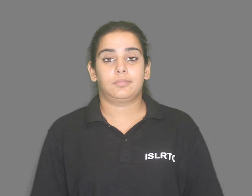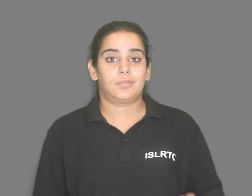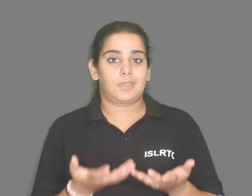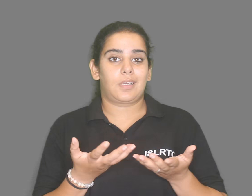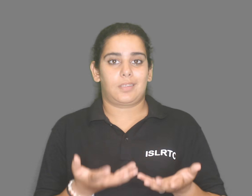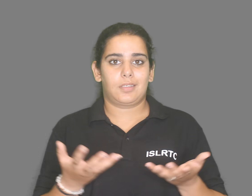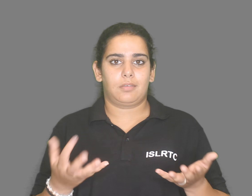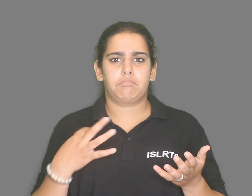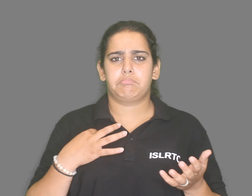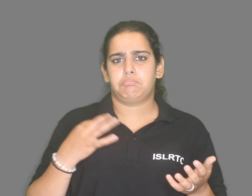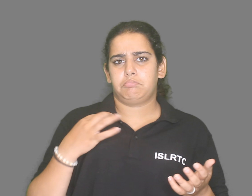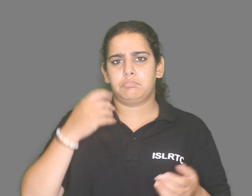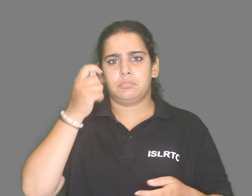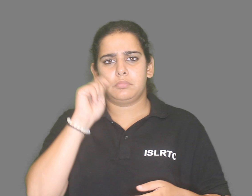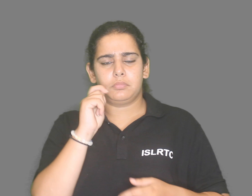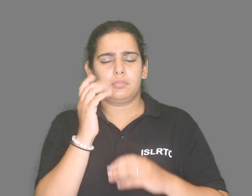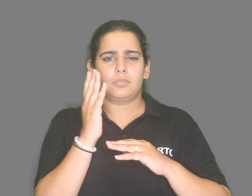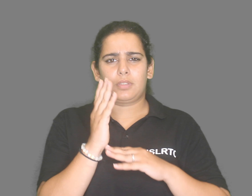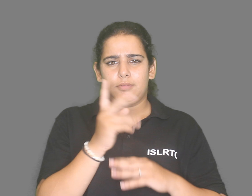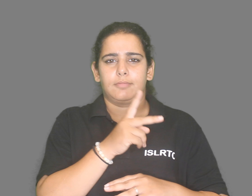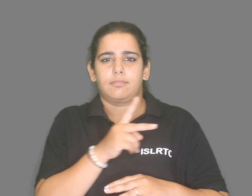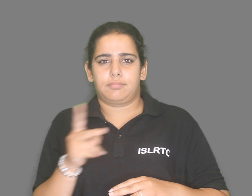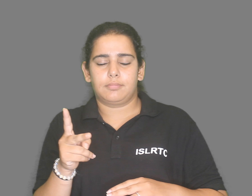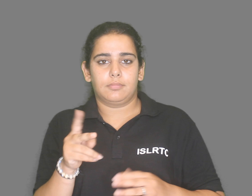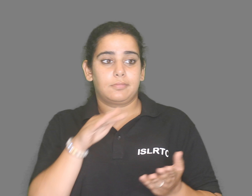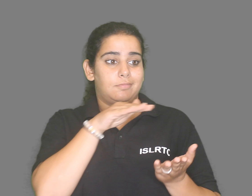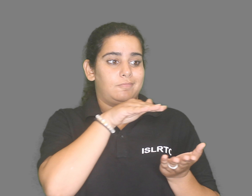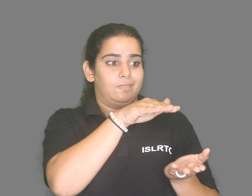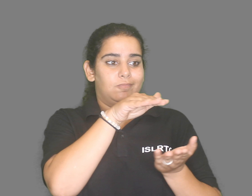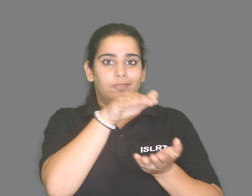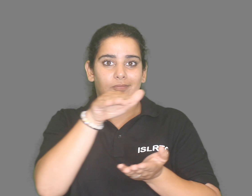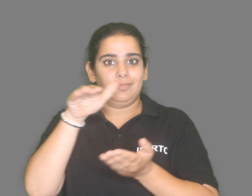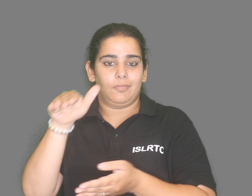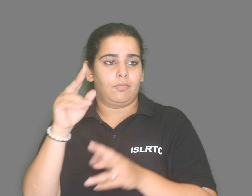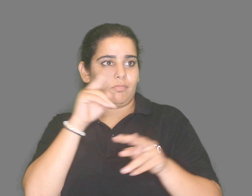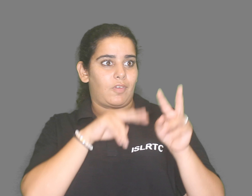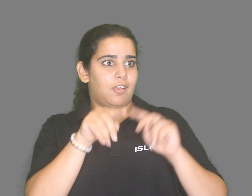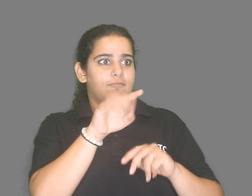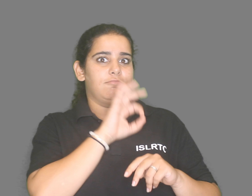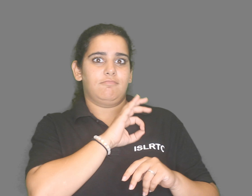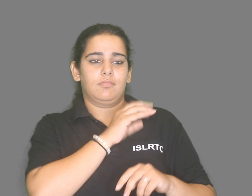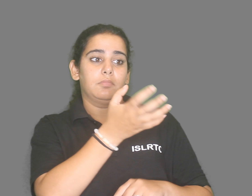Merchandise Goods to be bought and sold